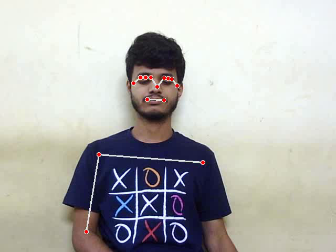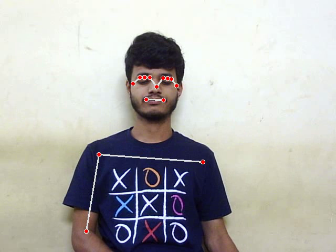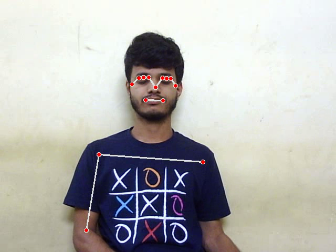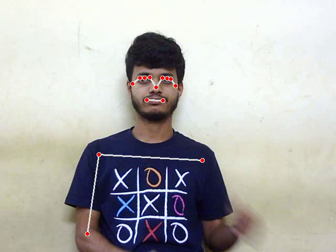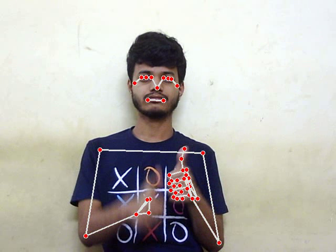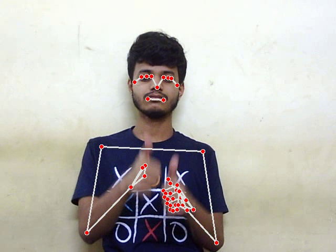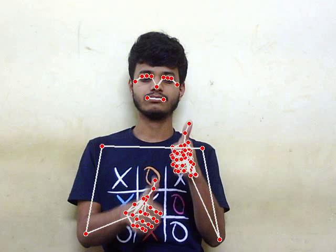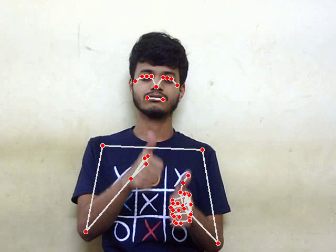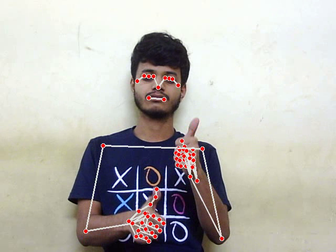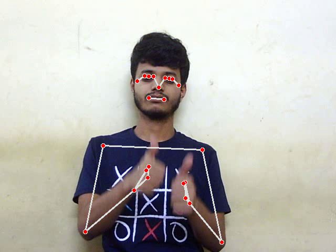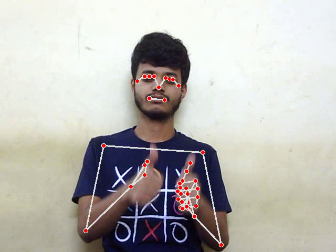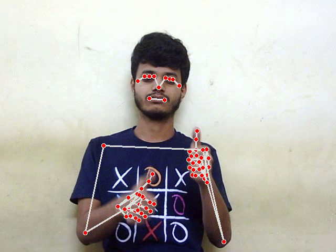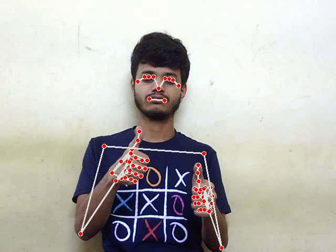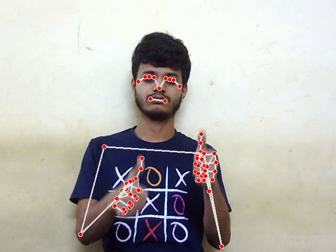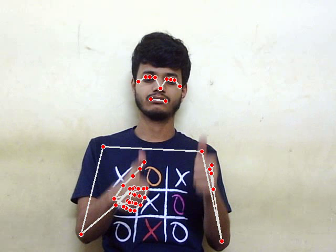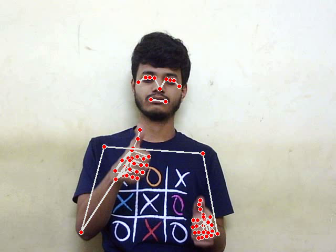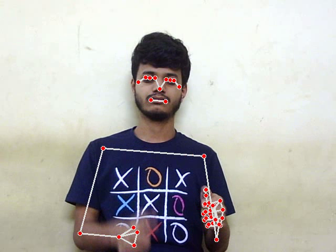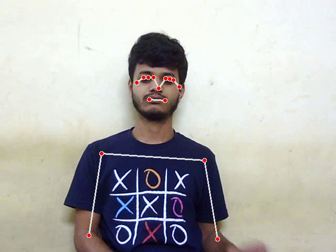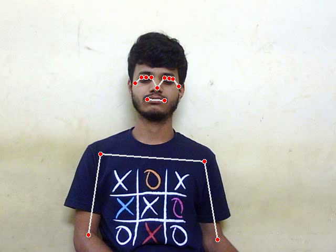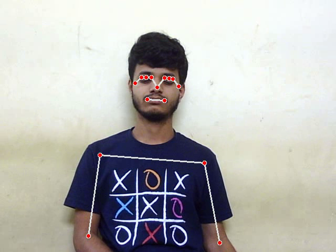which